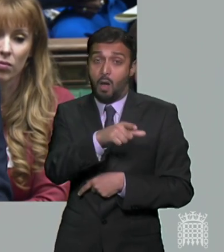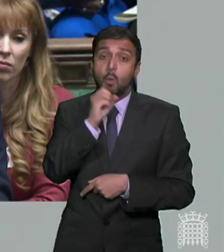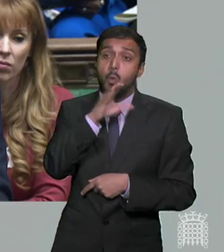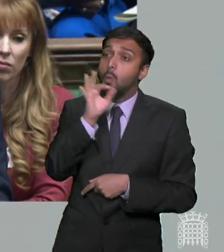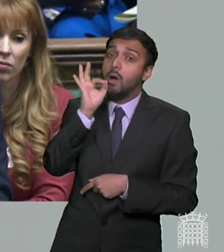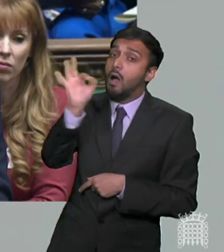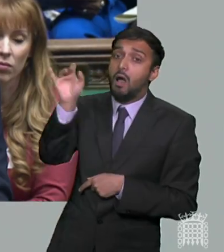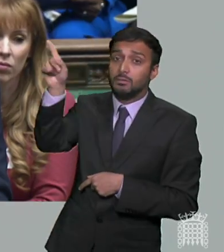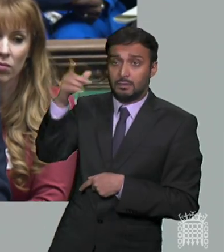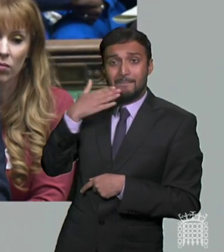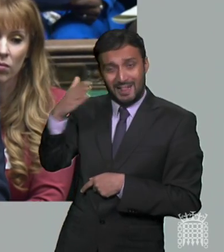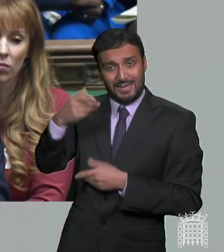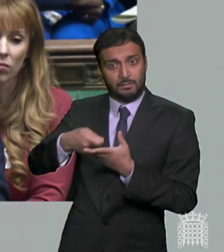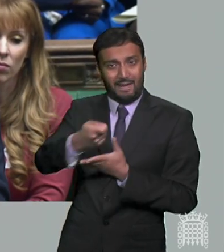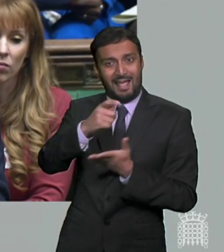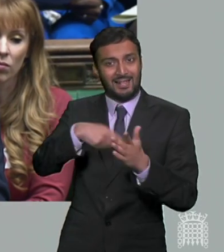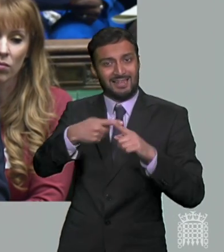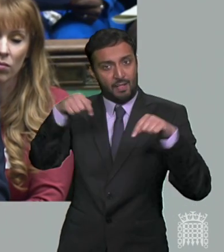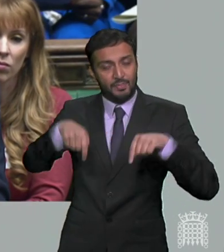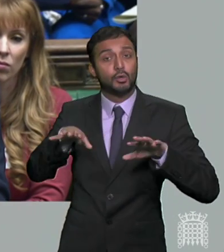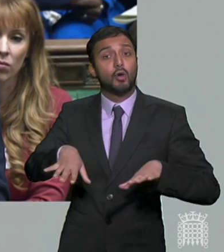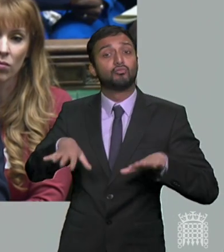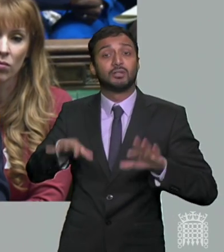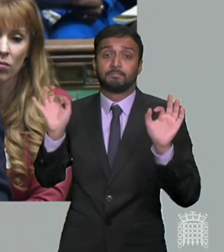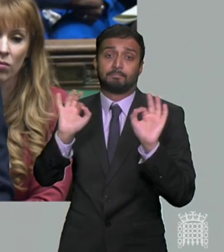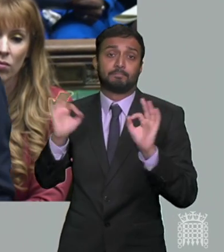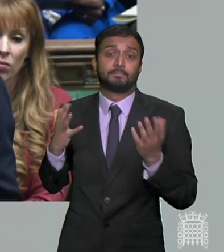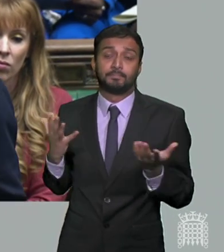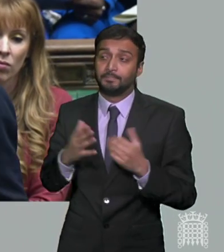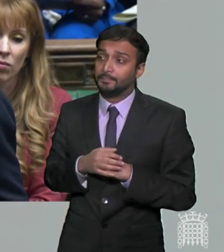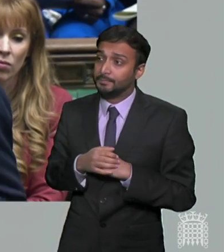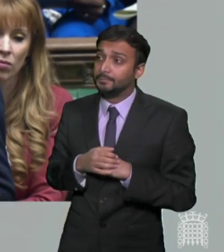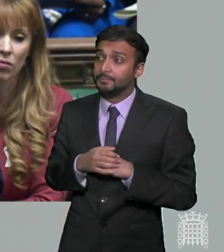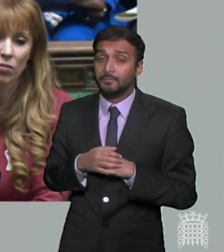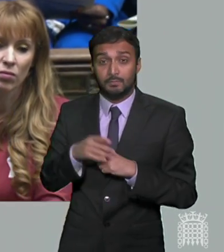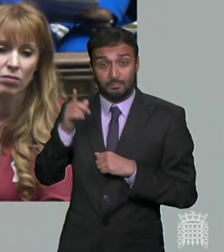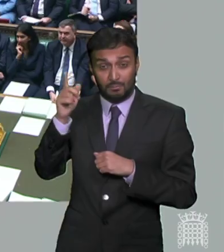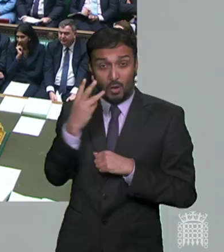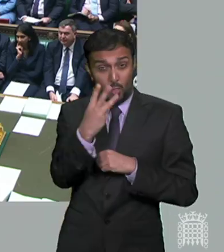How many extra doctors could Britain afford with that money?